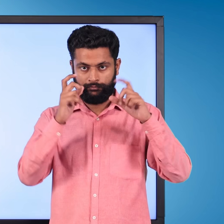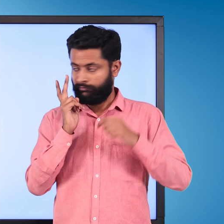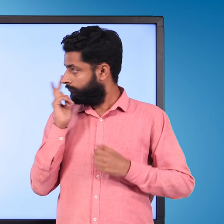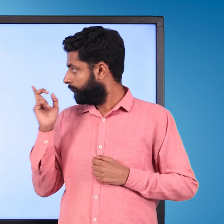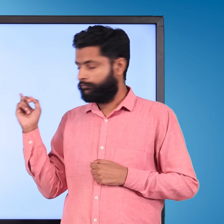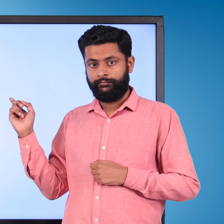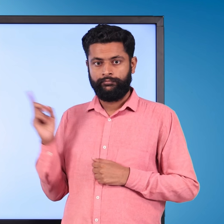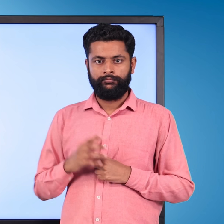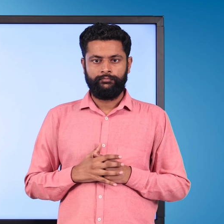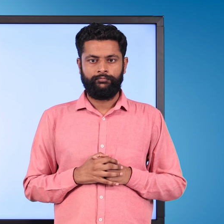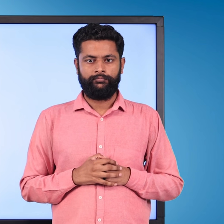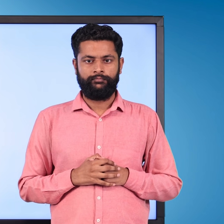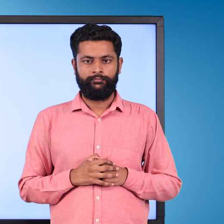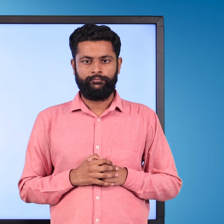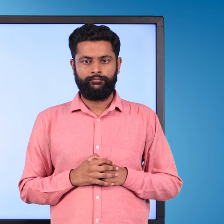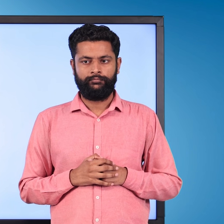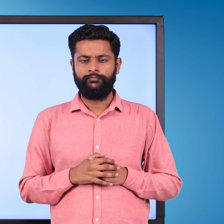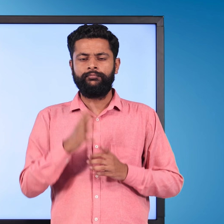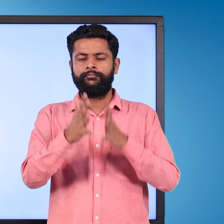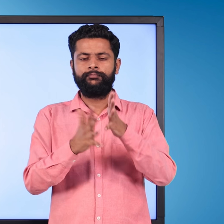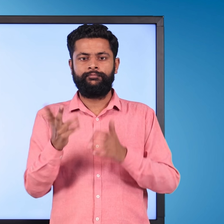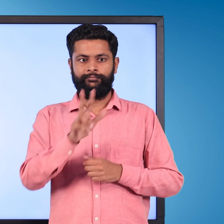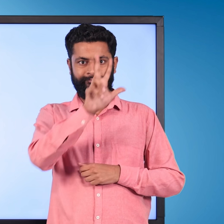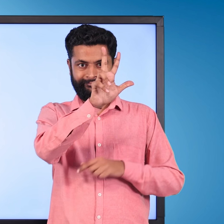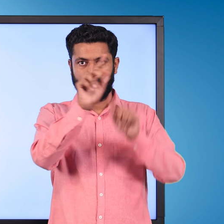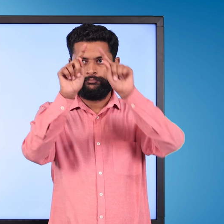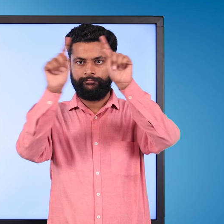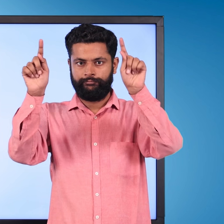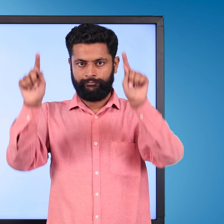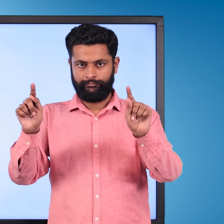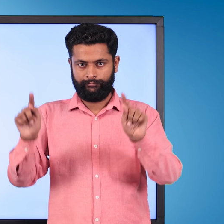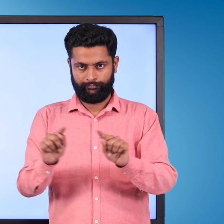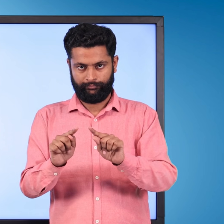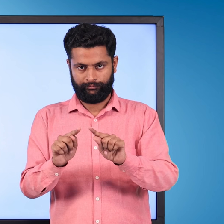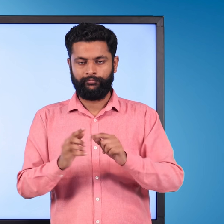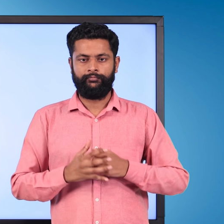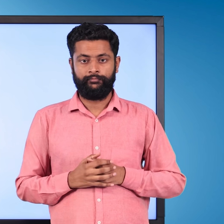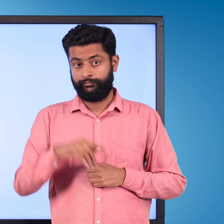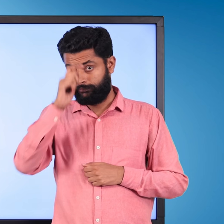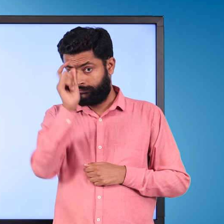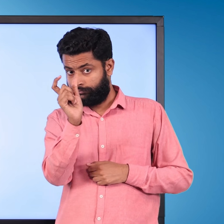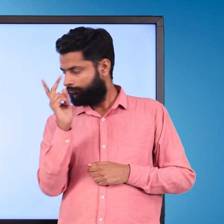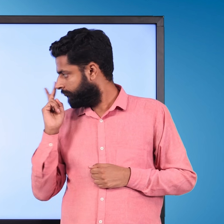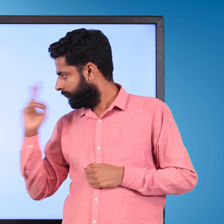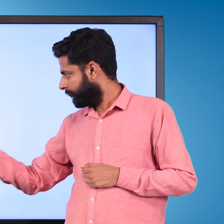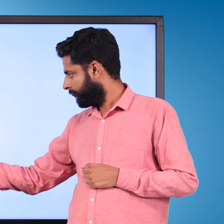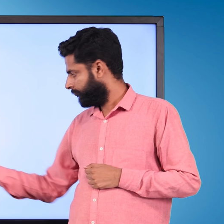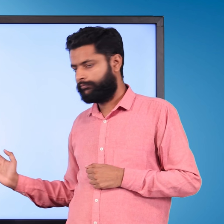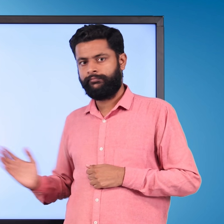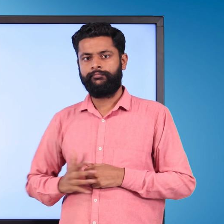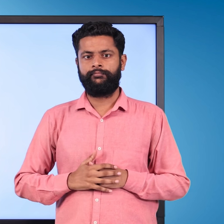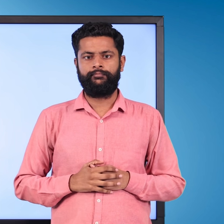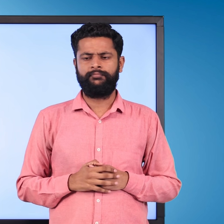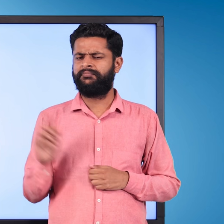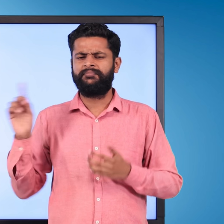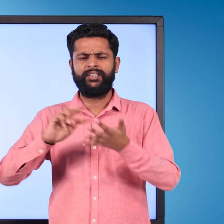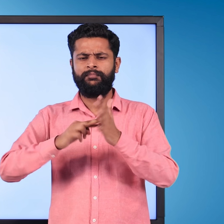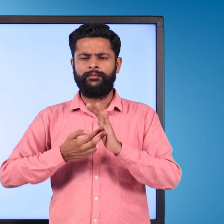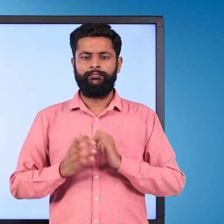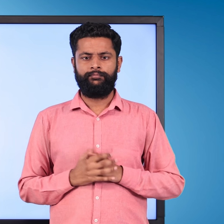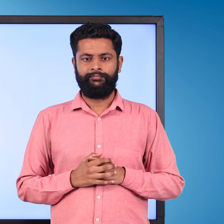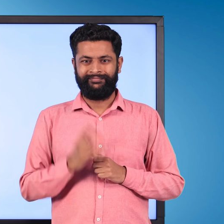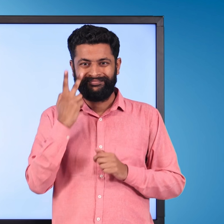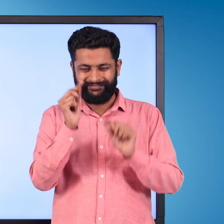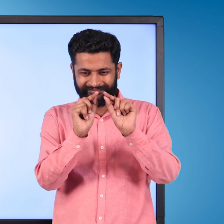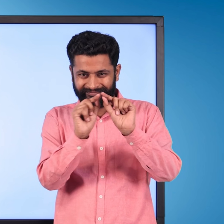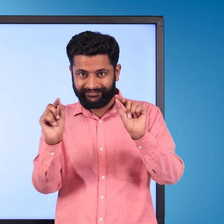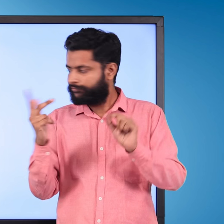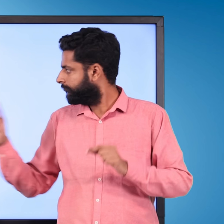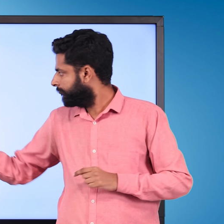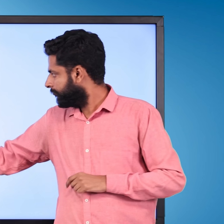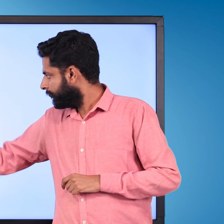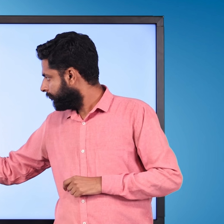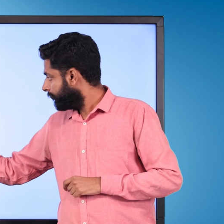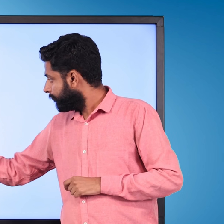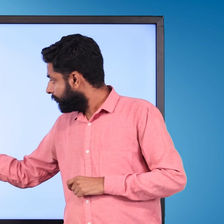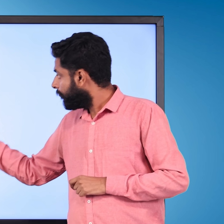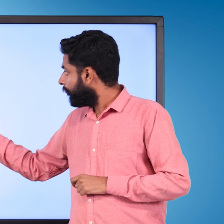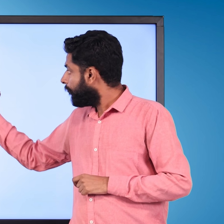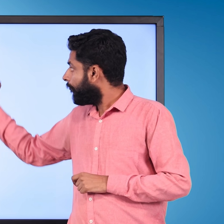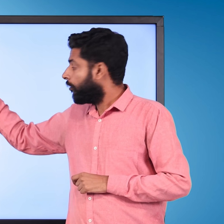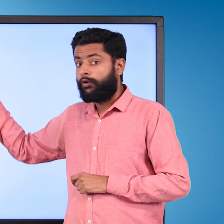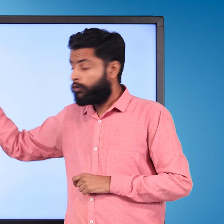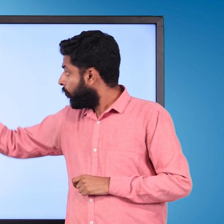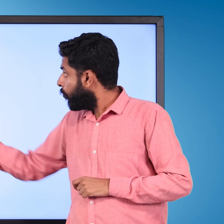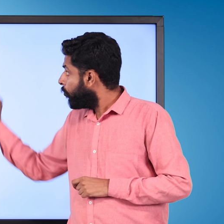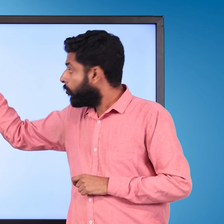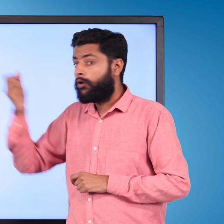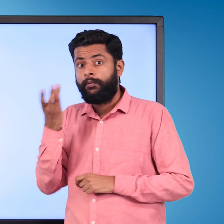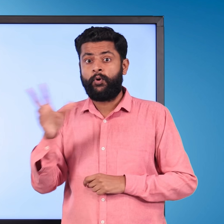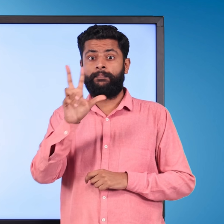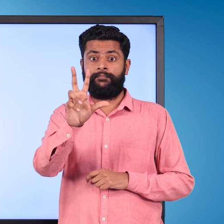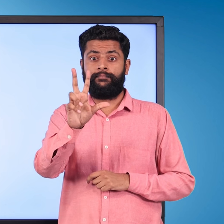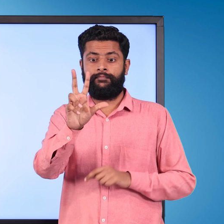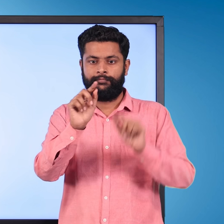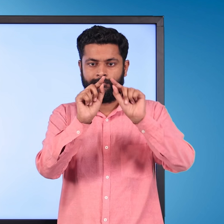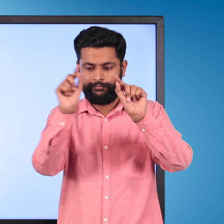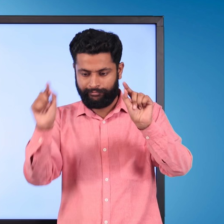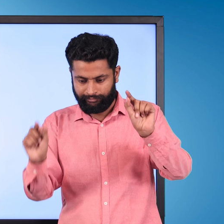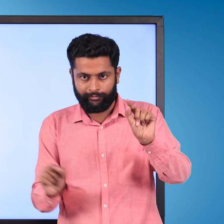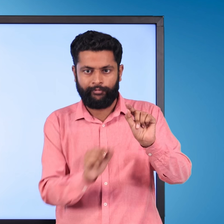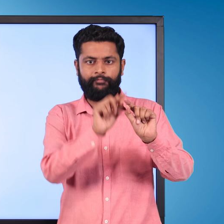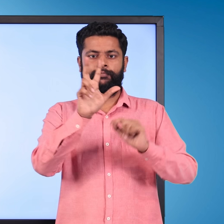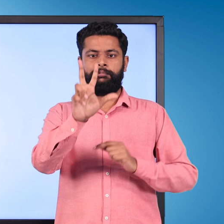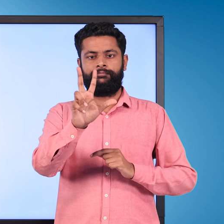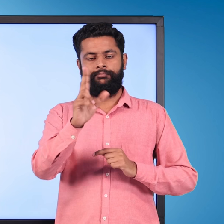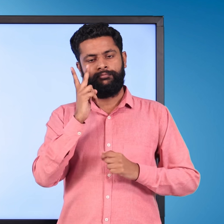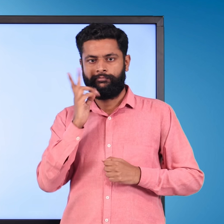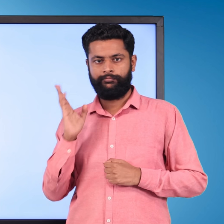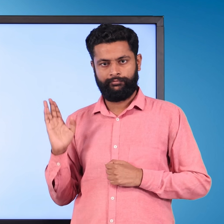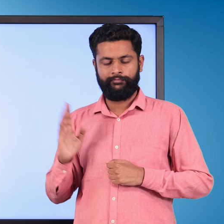This sign means octagon. It is a polygon with 8 sides.